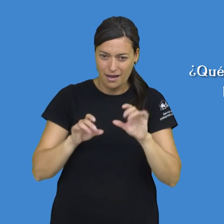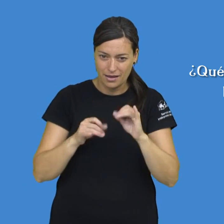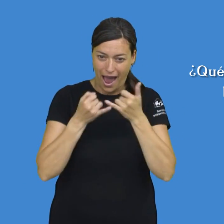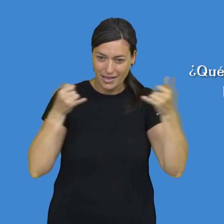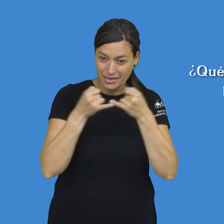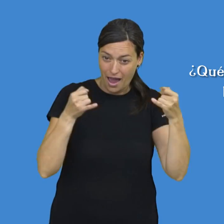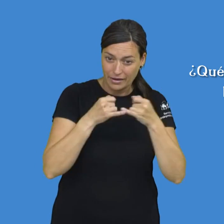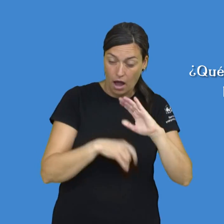arteria